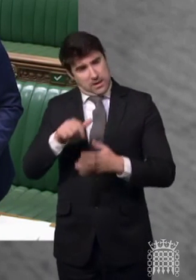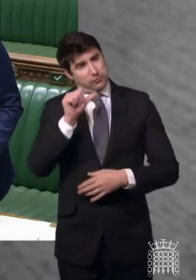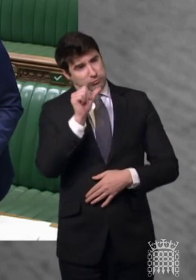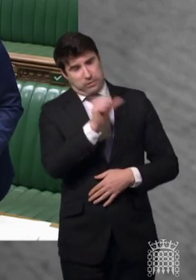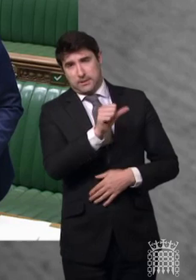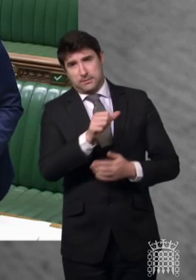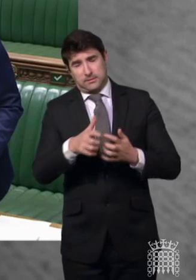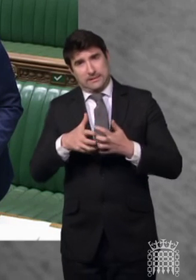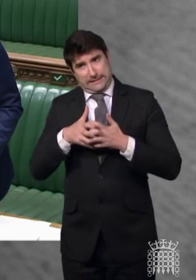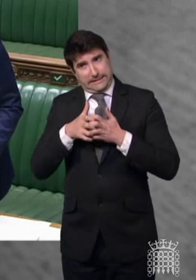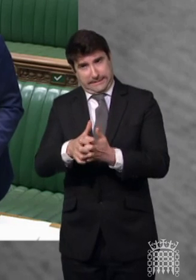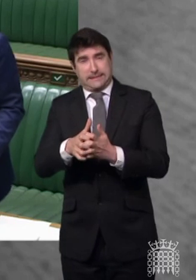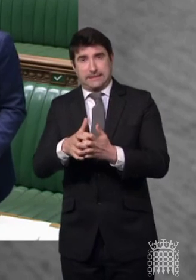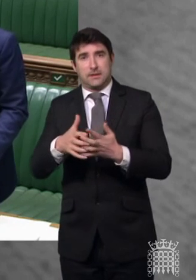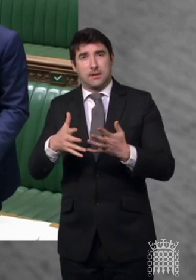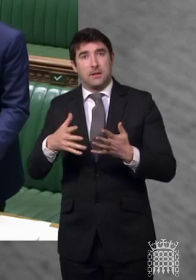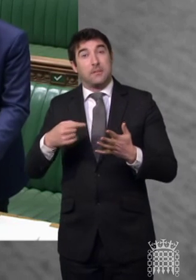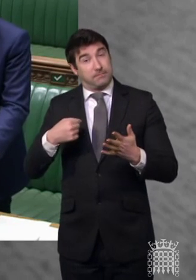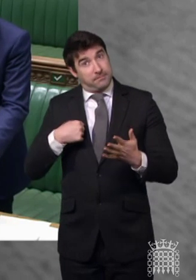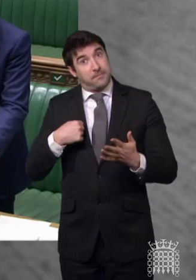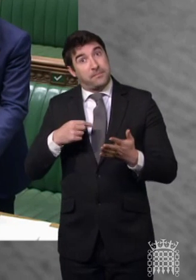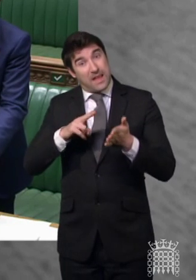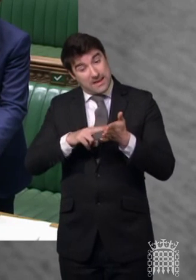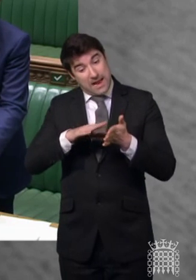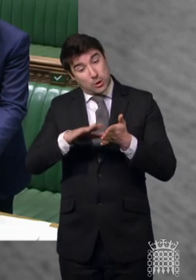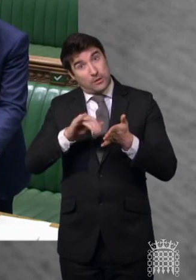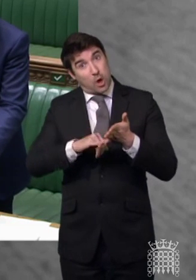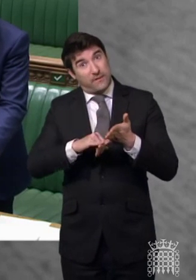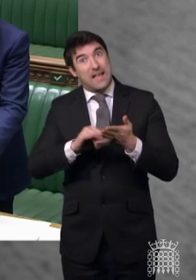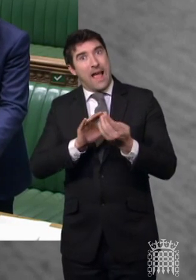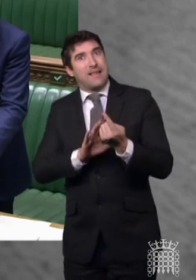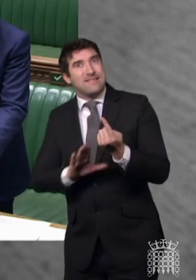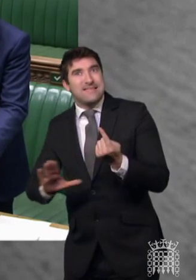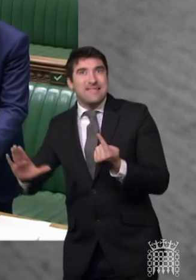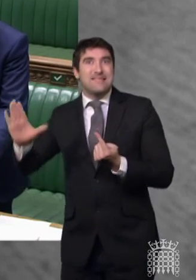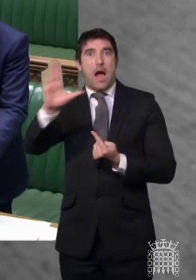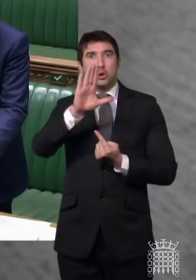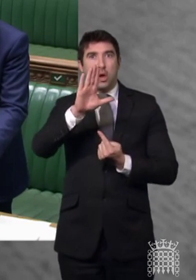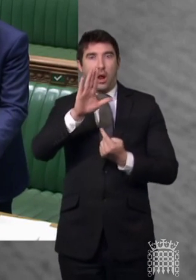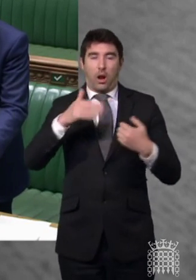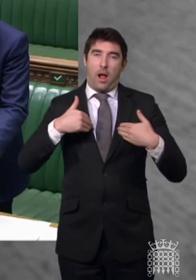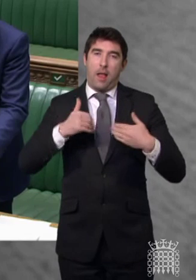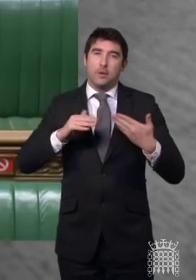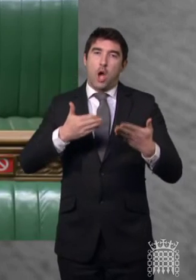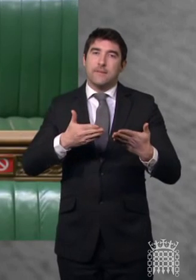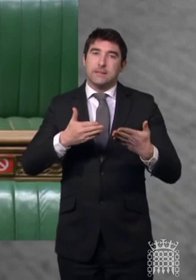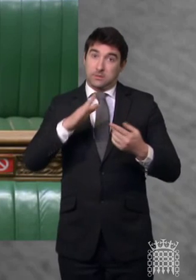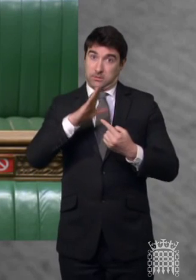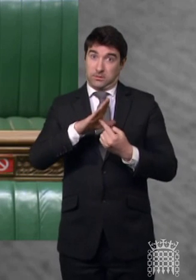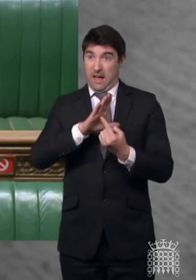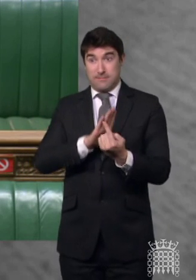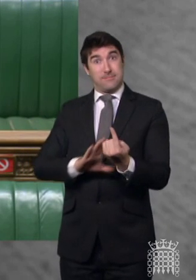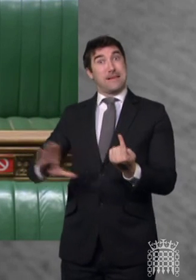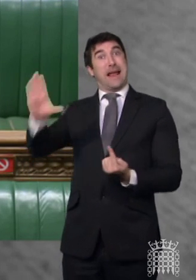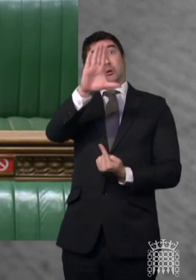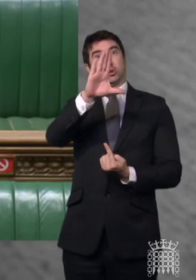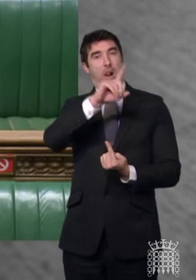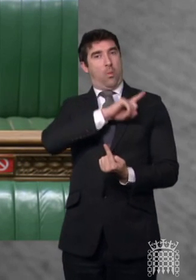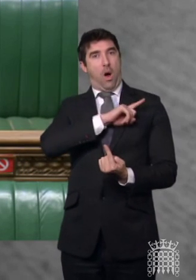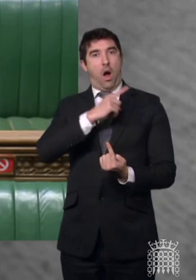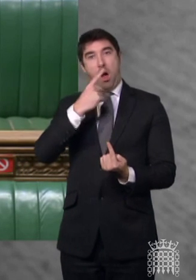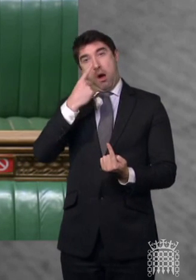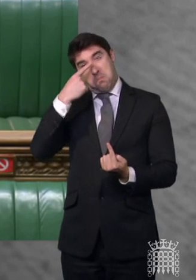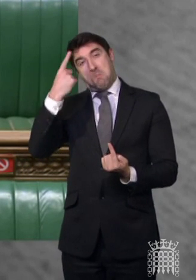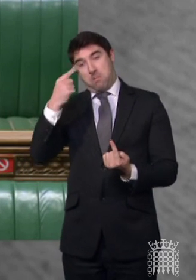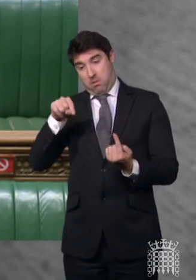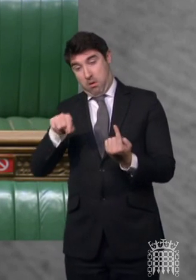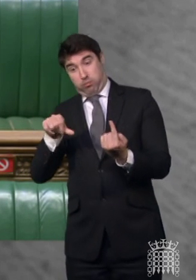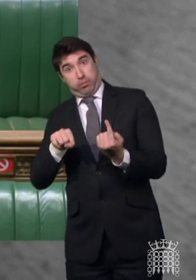One advantage of having a national health system is that when one area of the country faces particular challenges, others can come to its mutual aid.